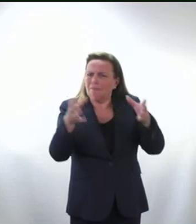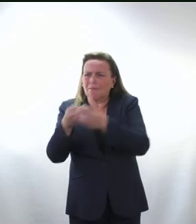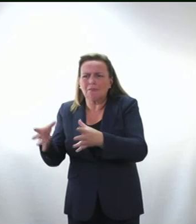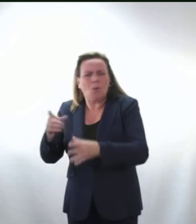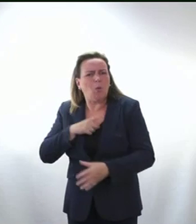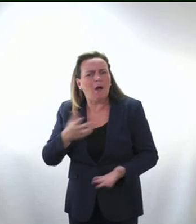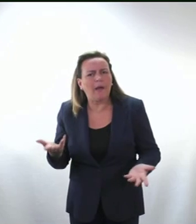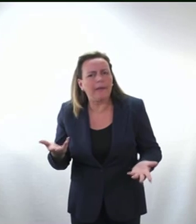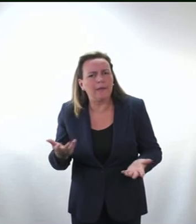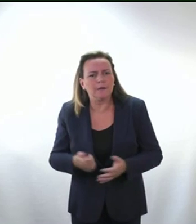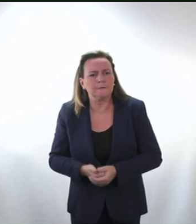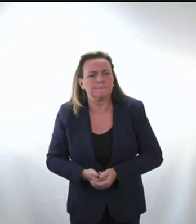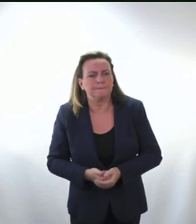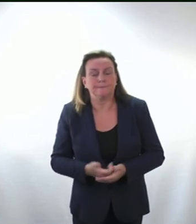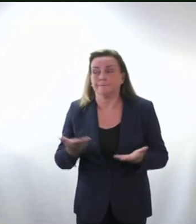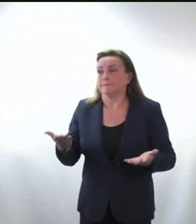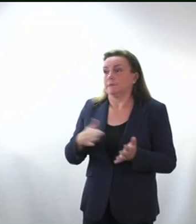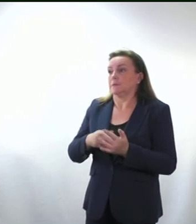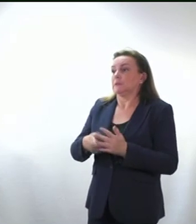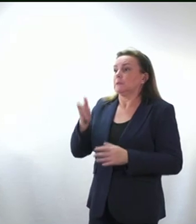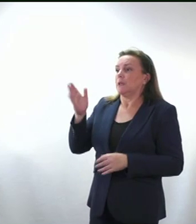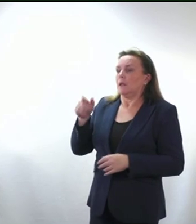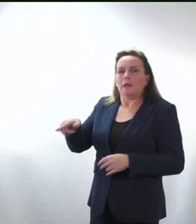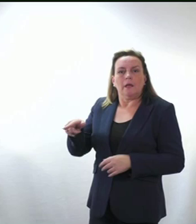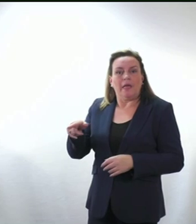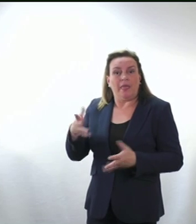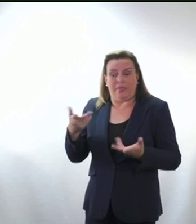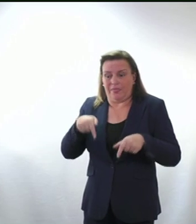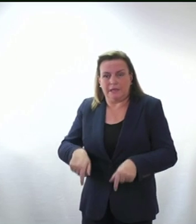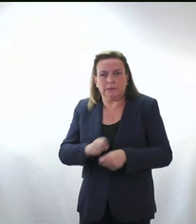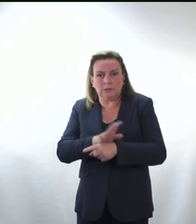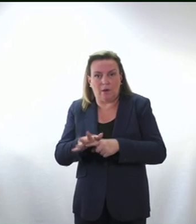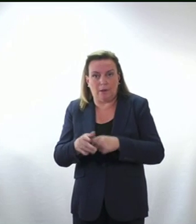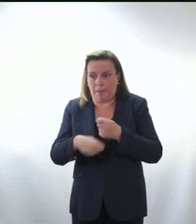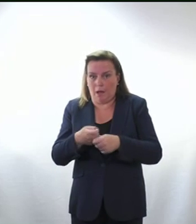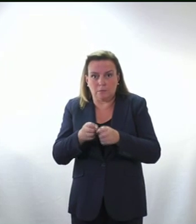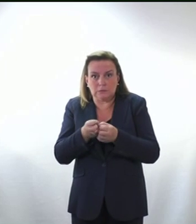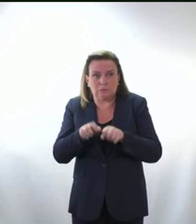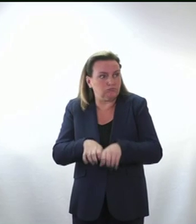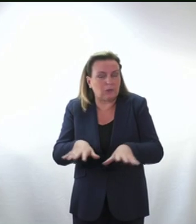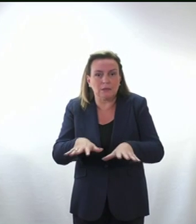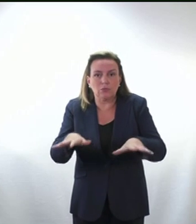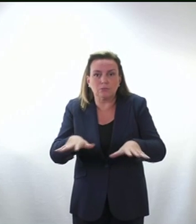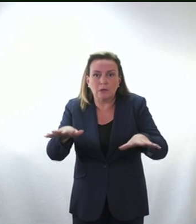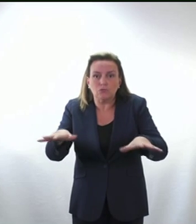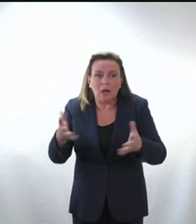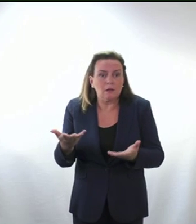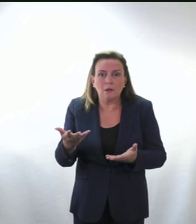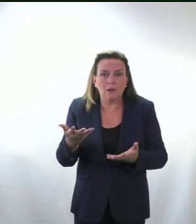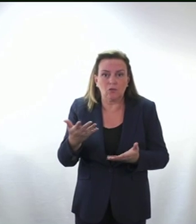The problem is, alas, that the disease continues to spread in the way that I described to the House earlier.